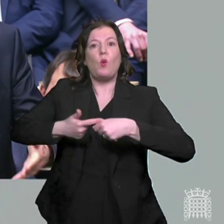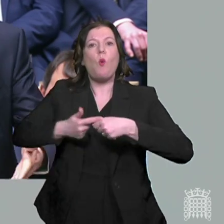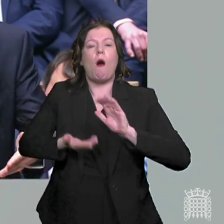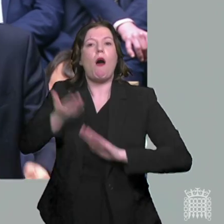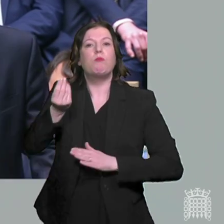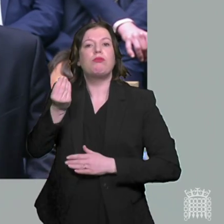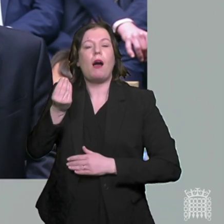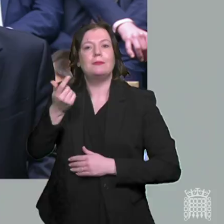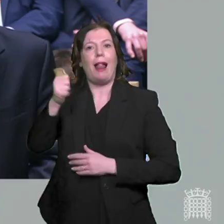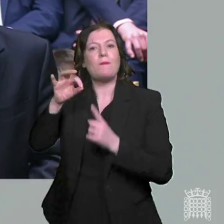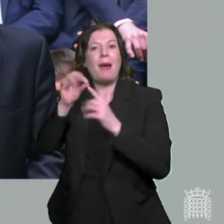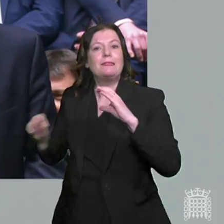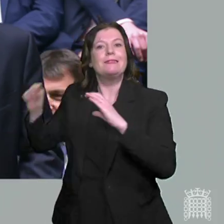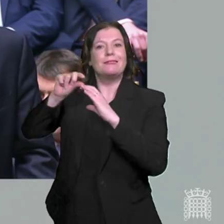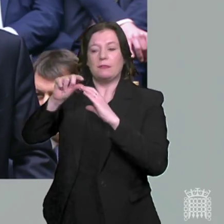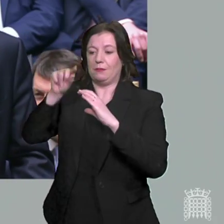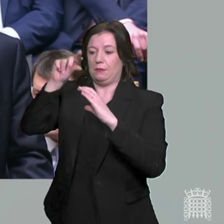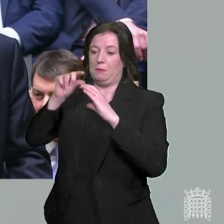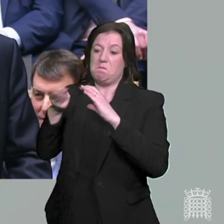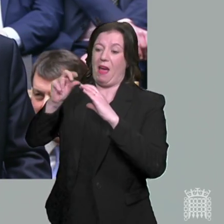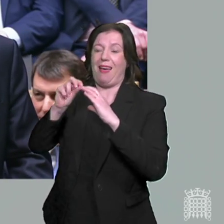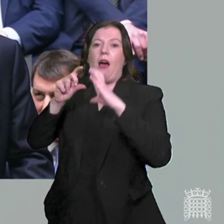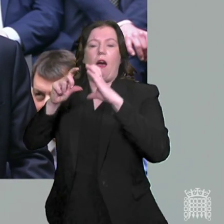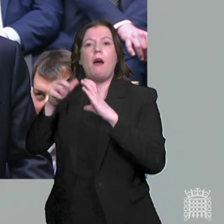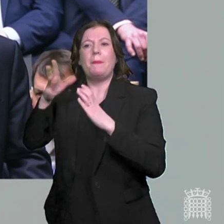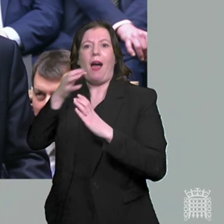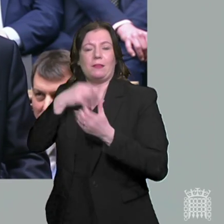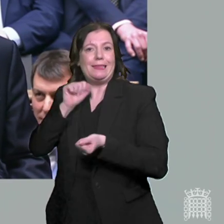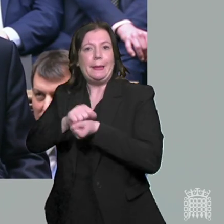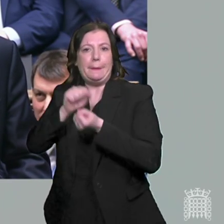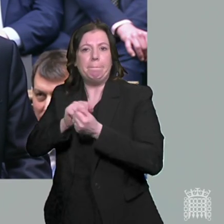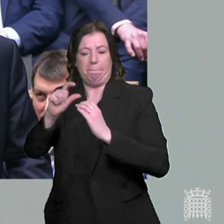I notice the party opposite called for a freeze on this duty.